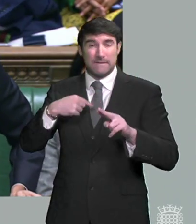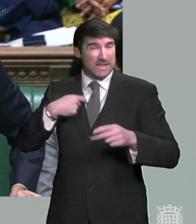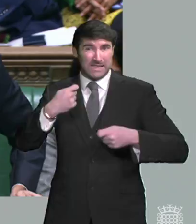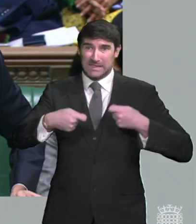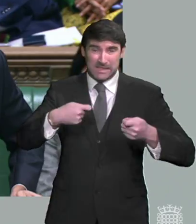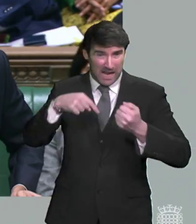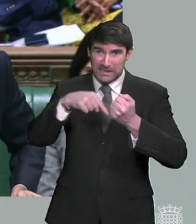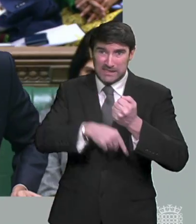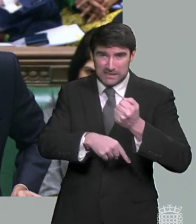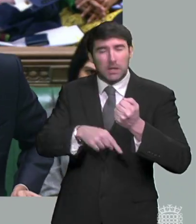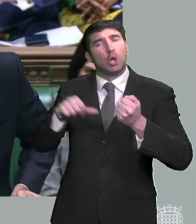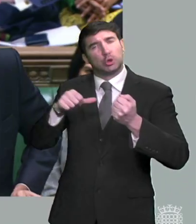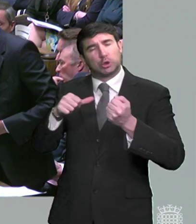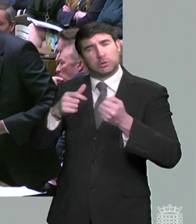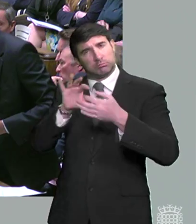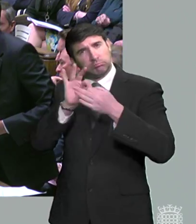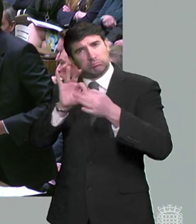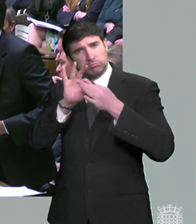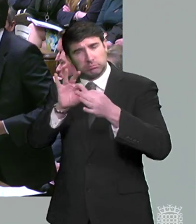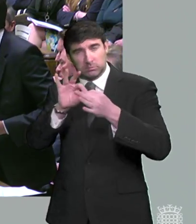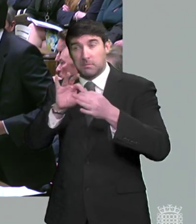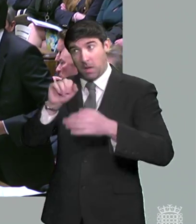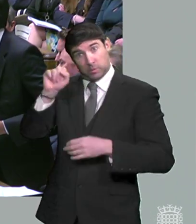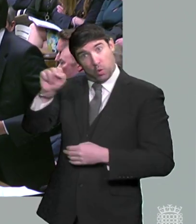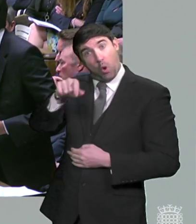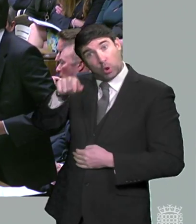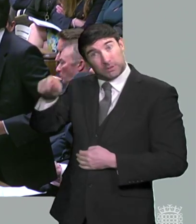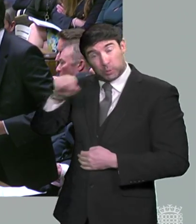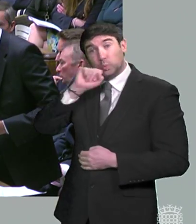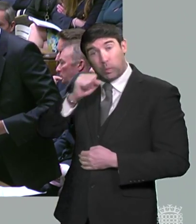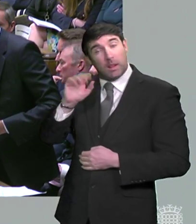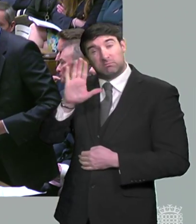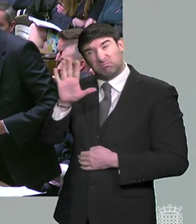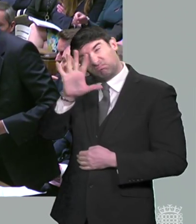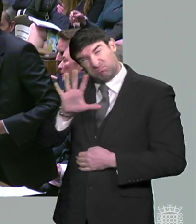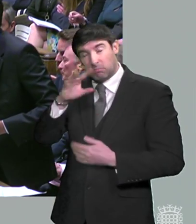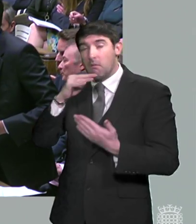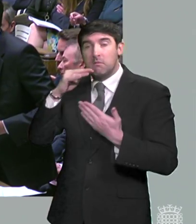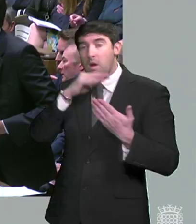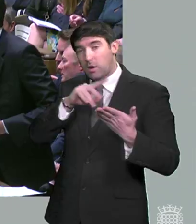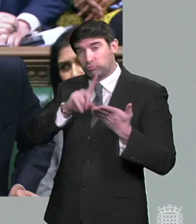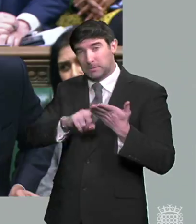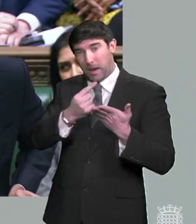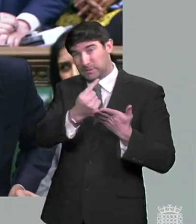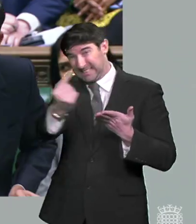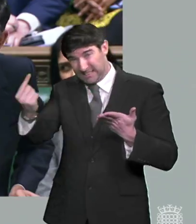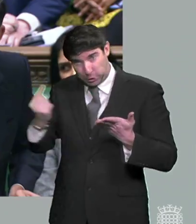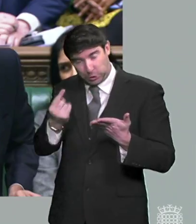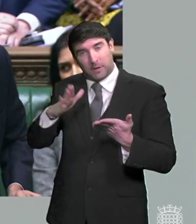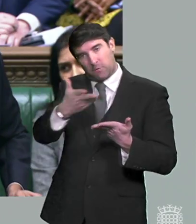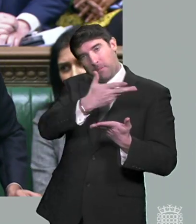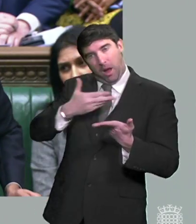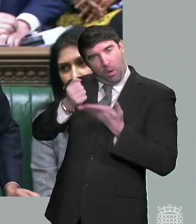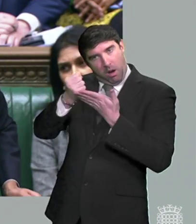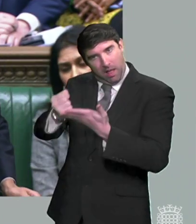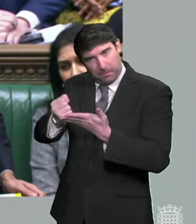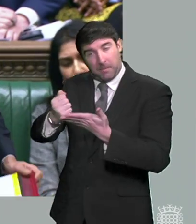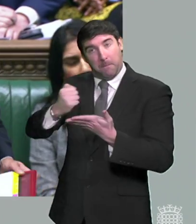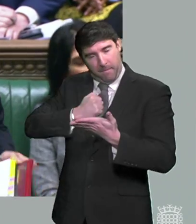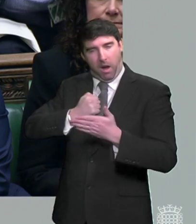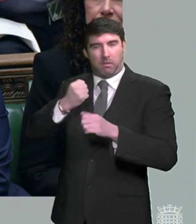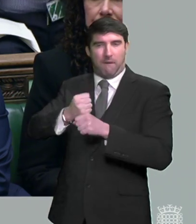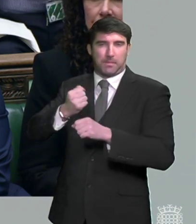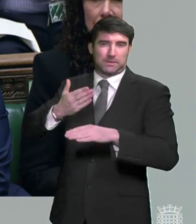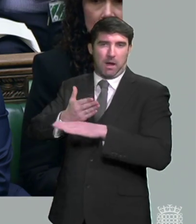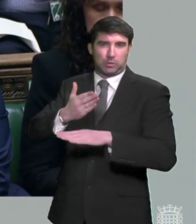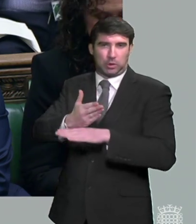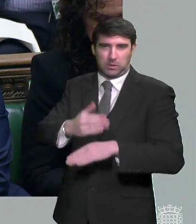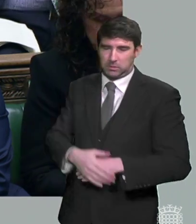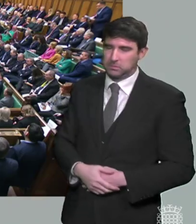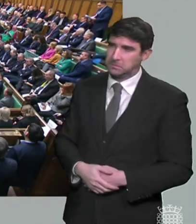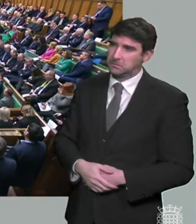I am pleased to say that her constituents will receive, at a minimum, around £900 of support with their energy bills this winter as a result of this Government’s actions.